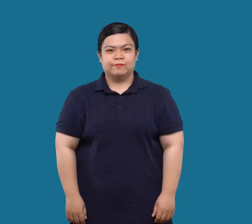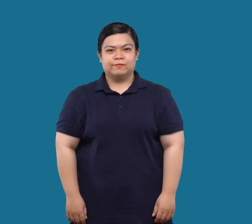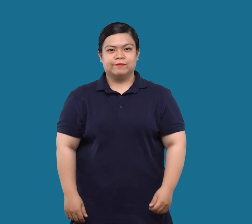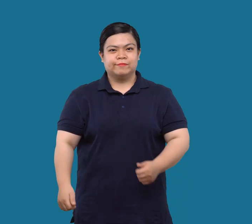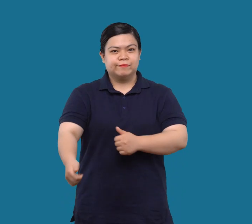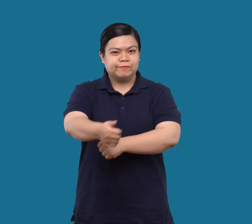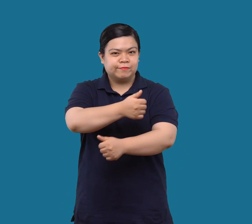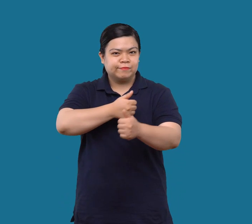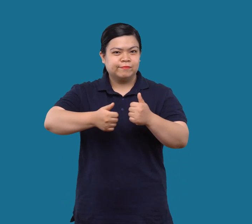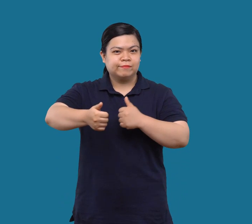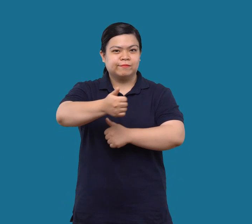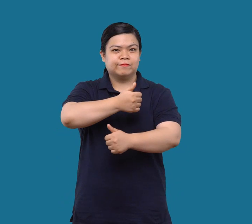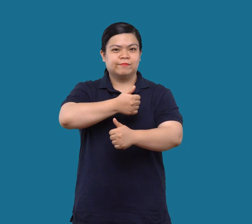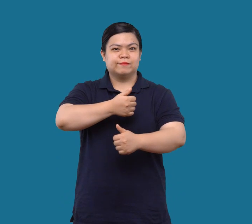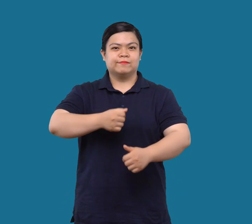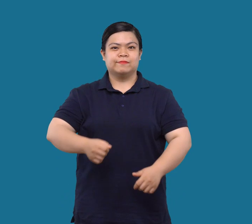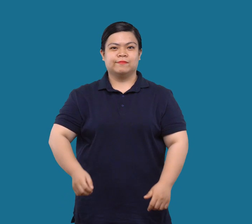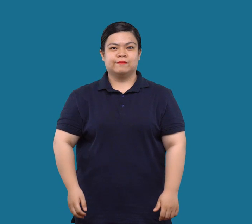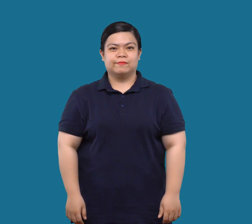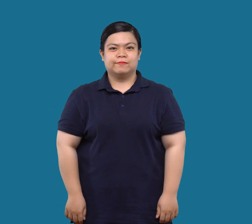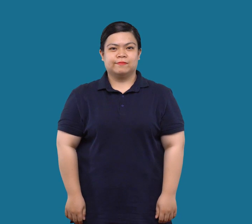hoạt động